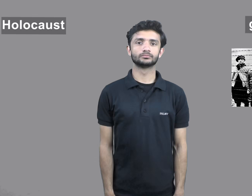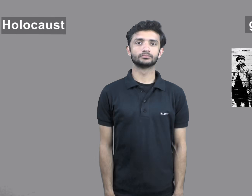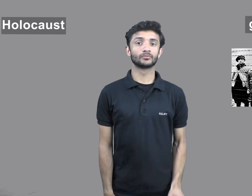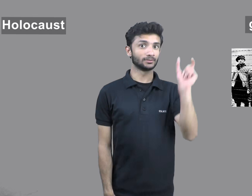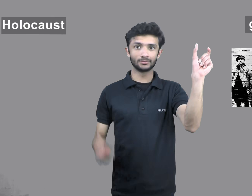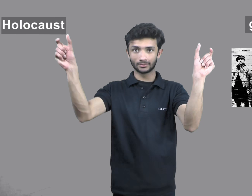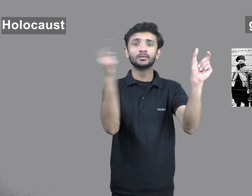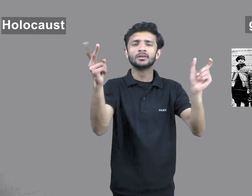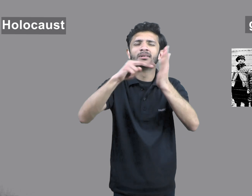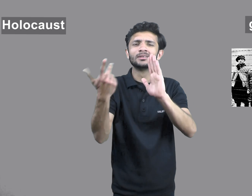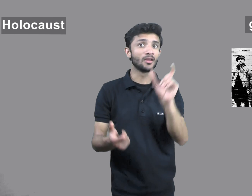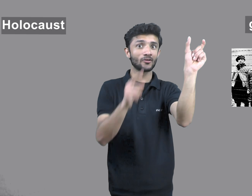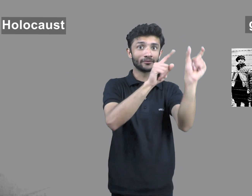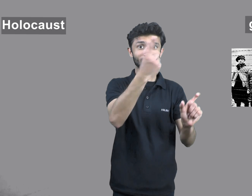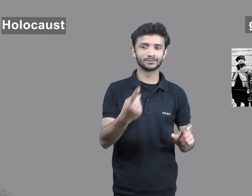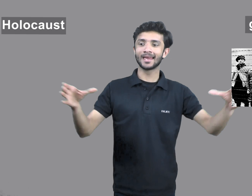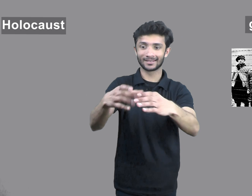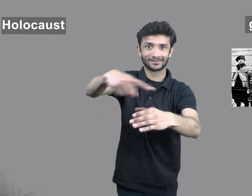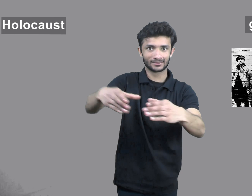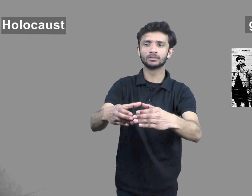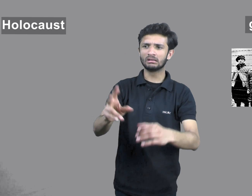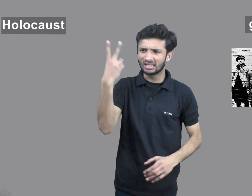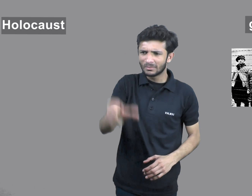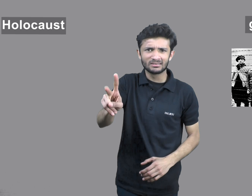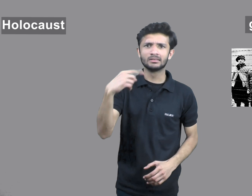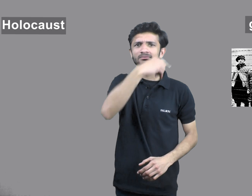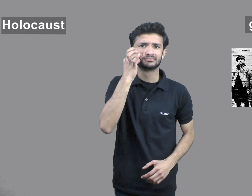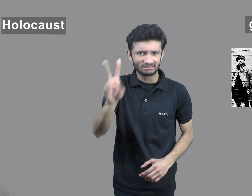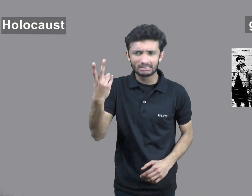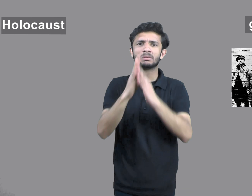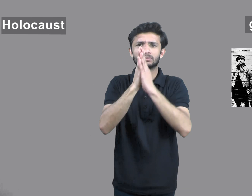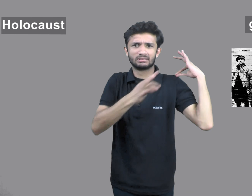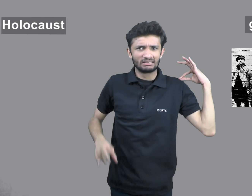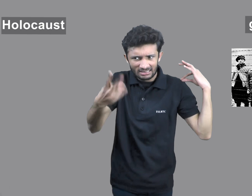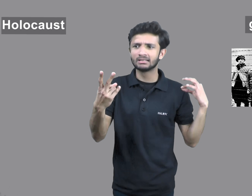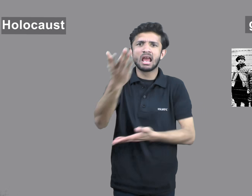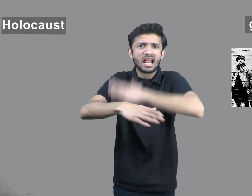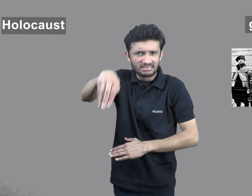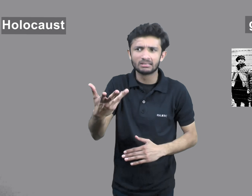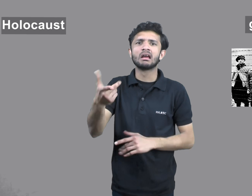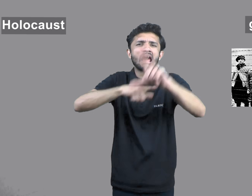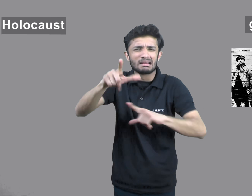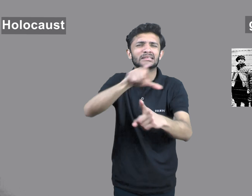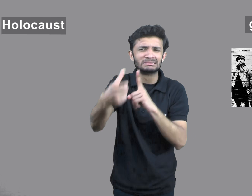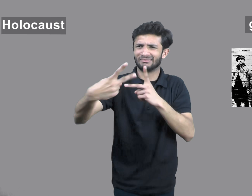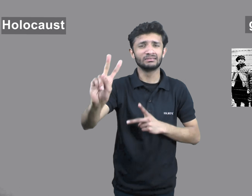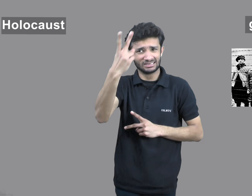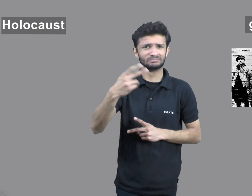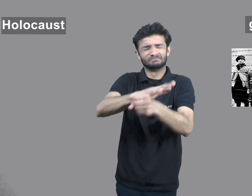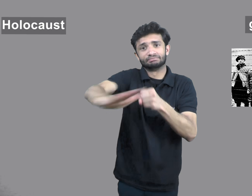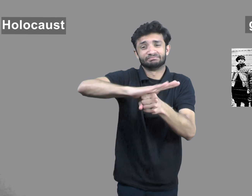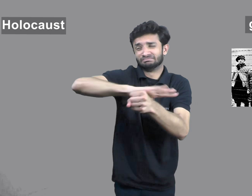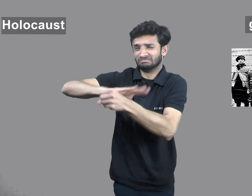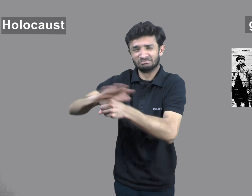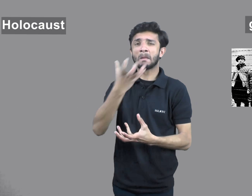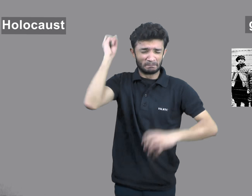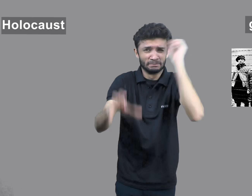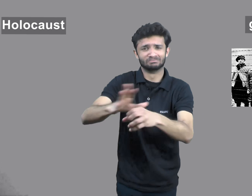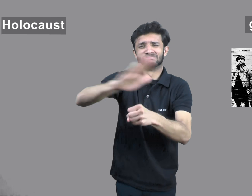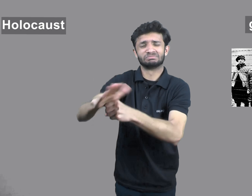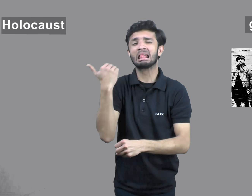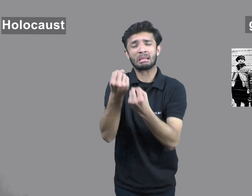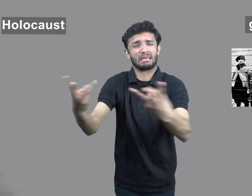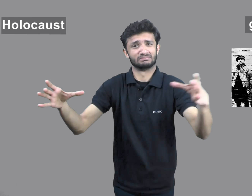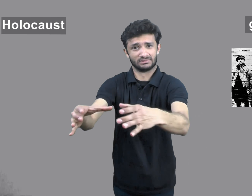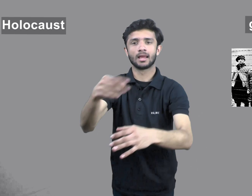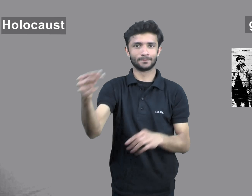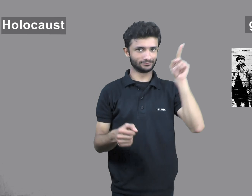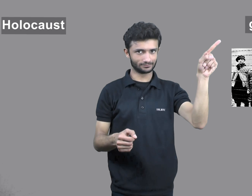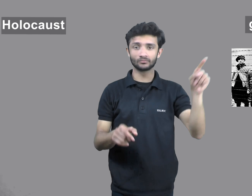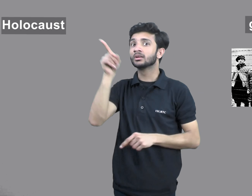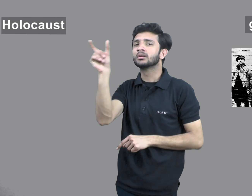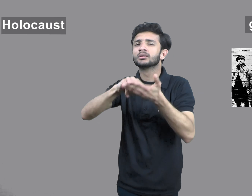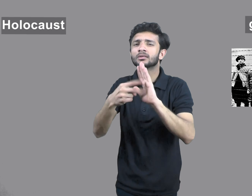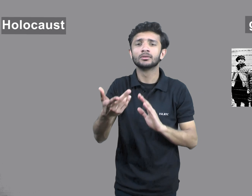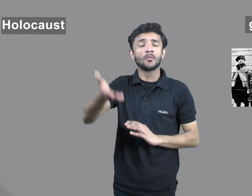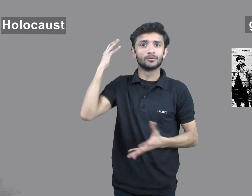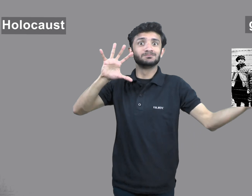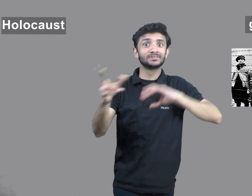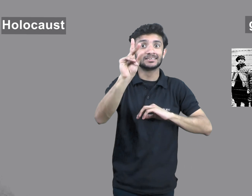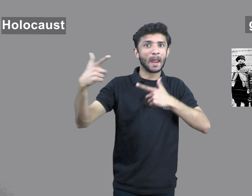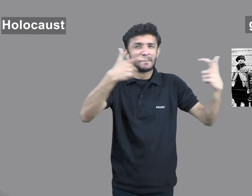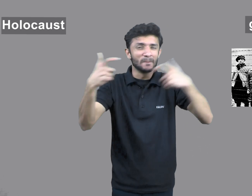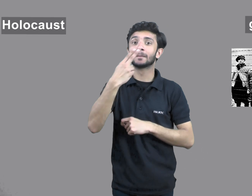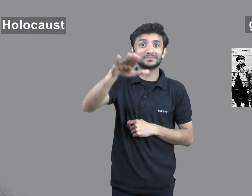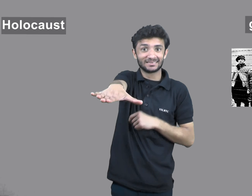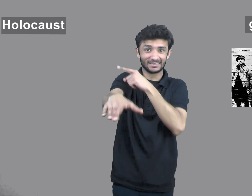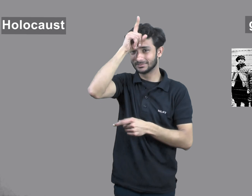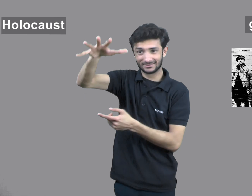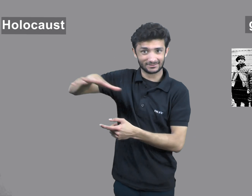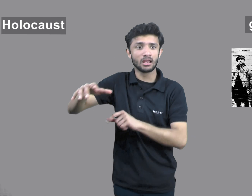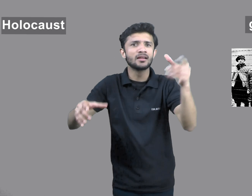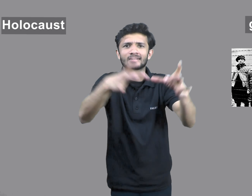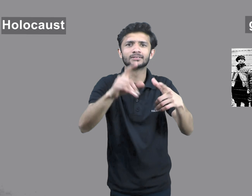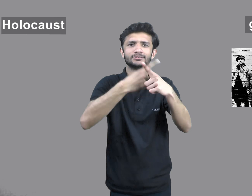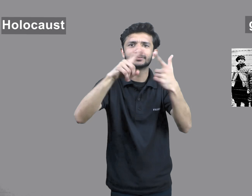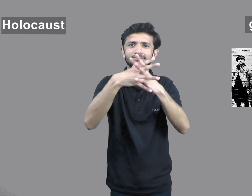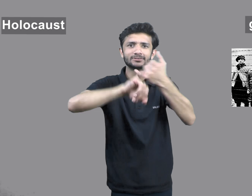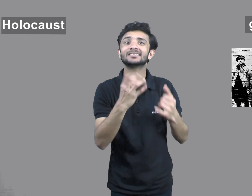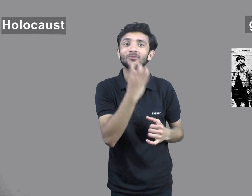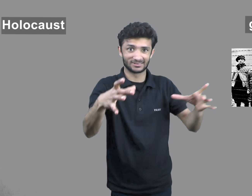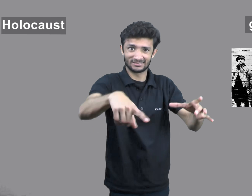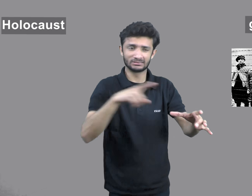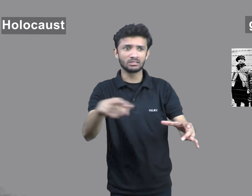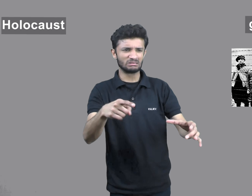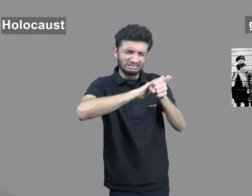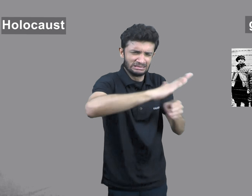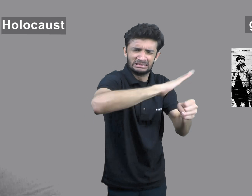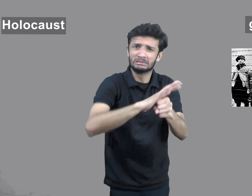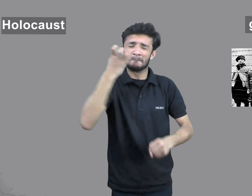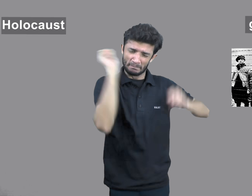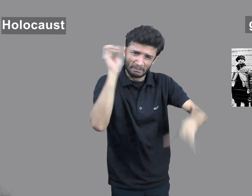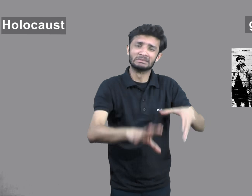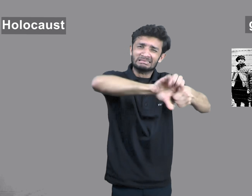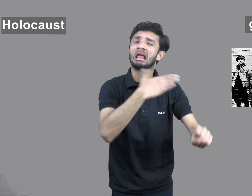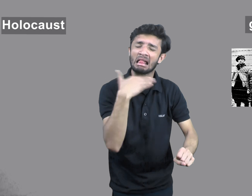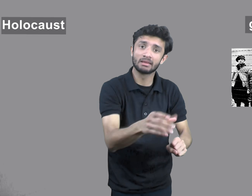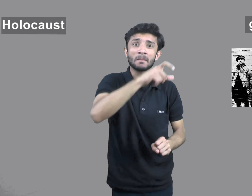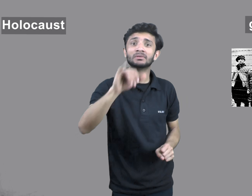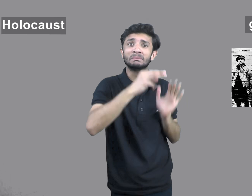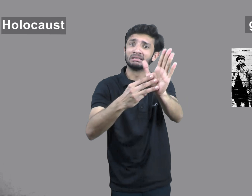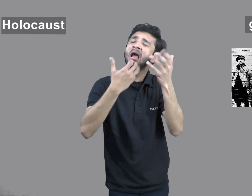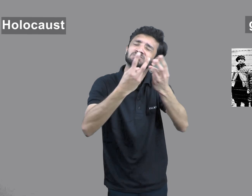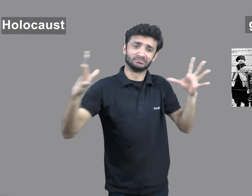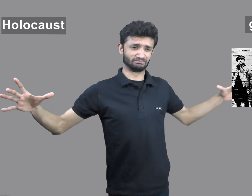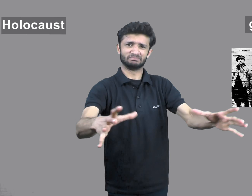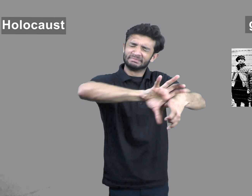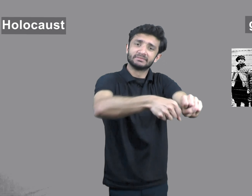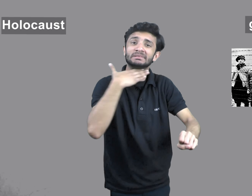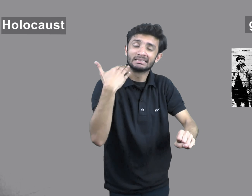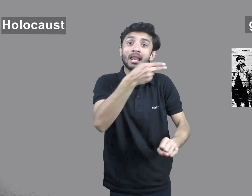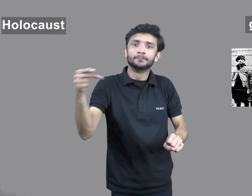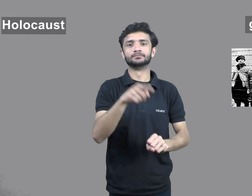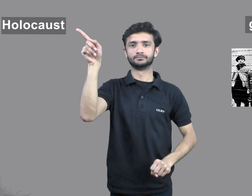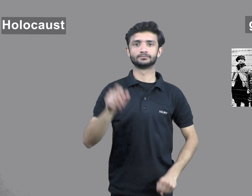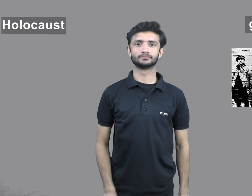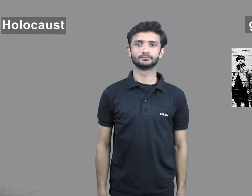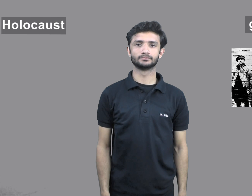Genocide and Holocaust